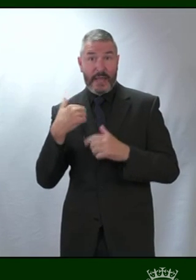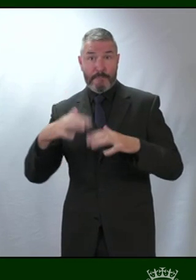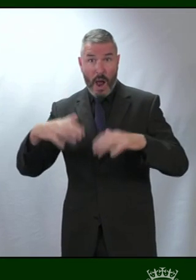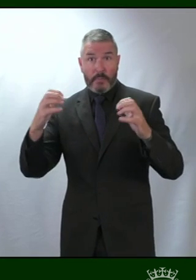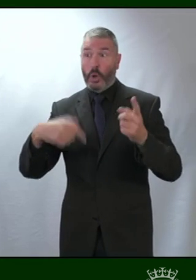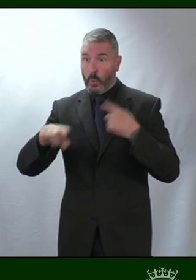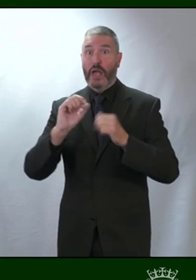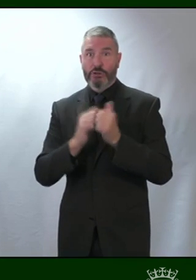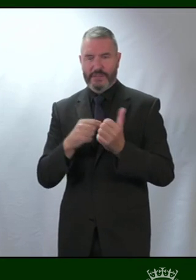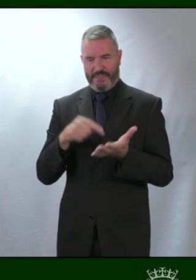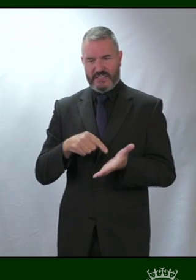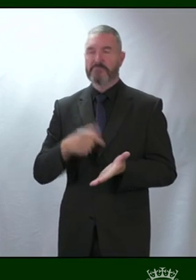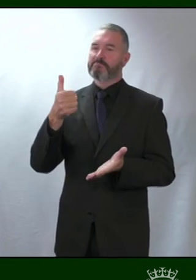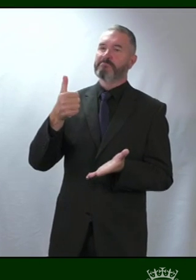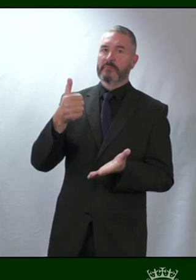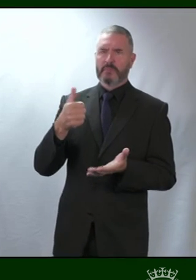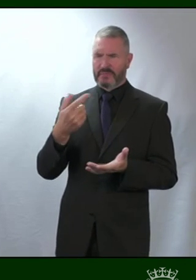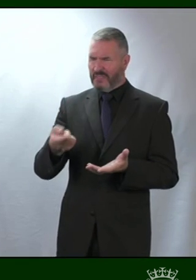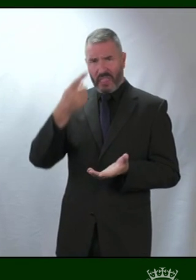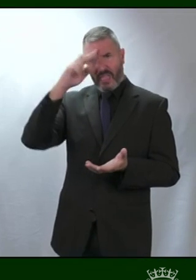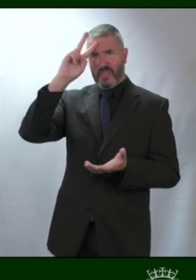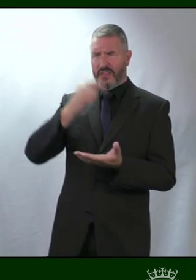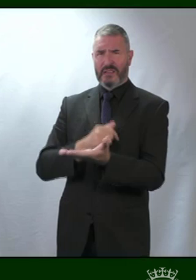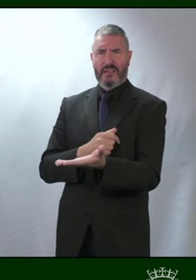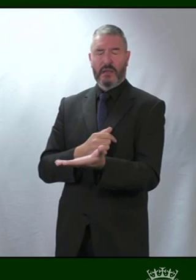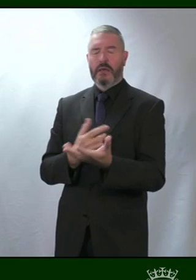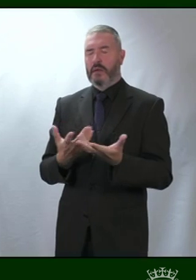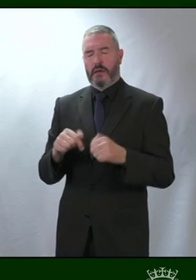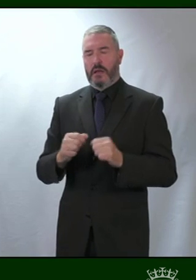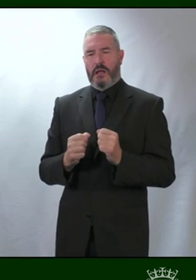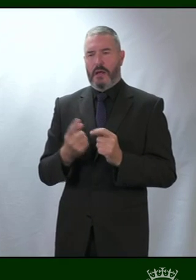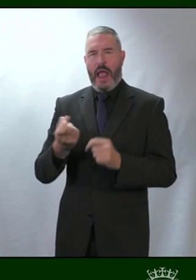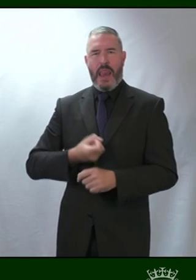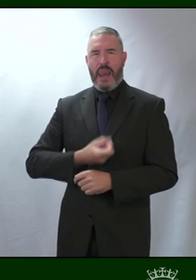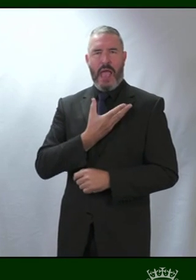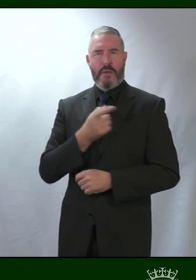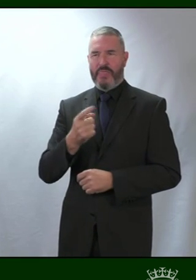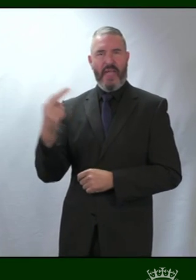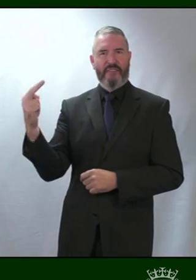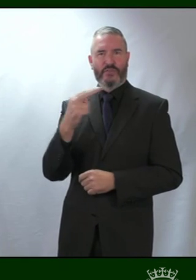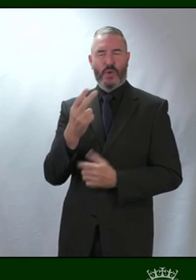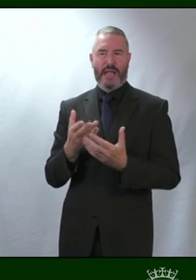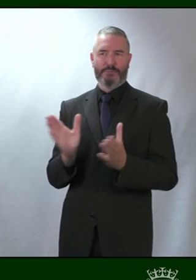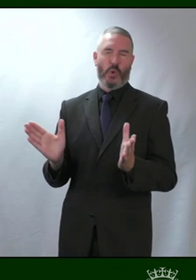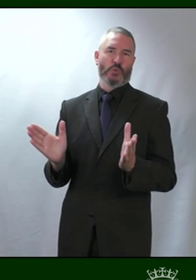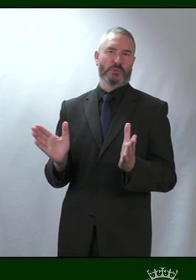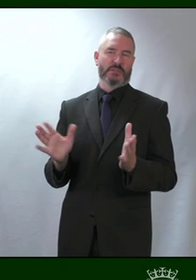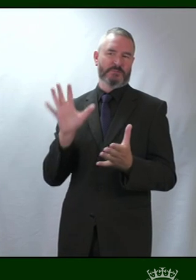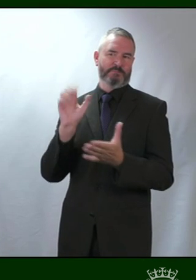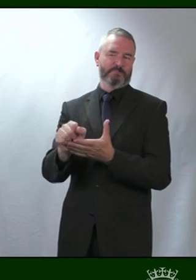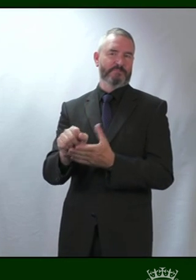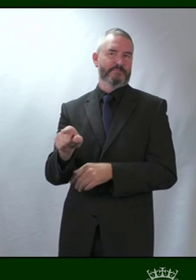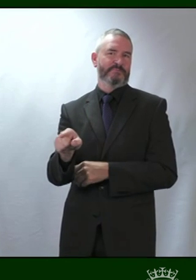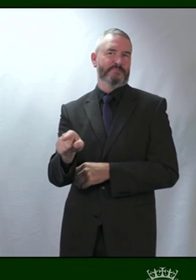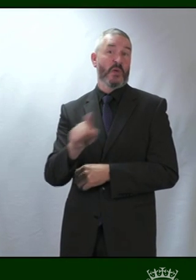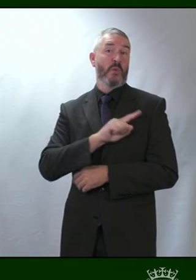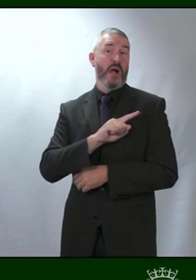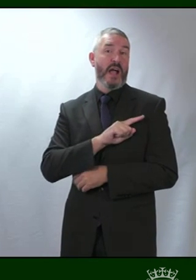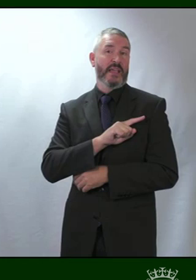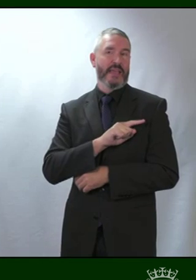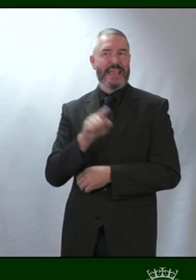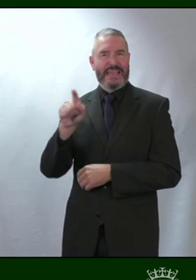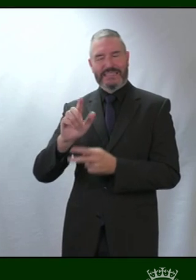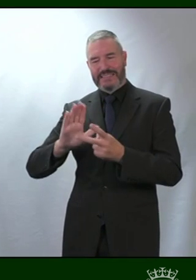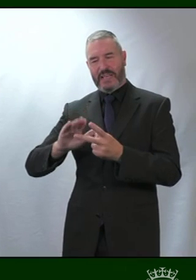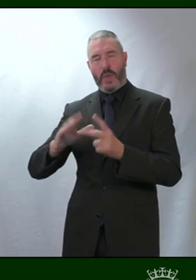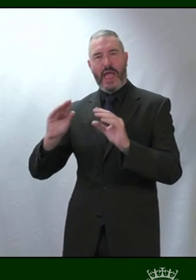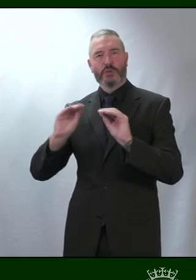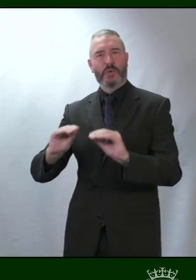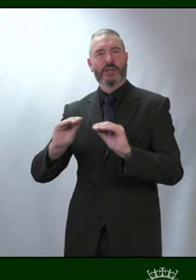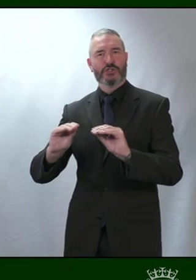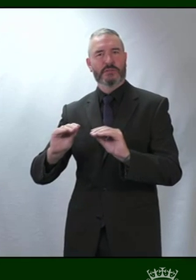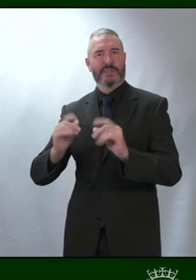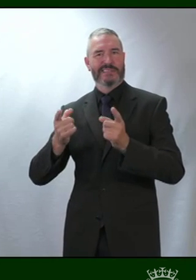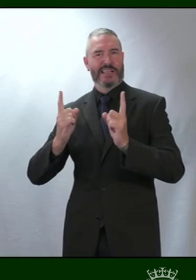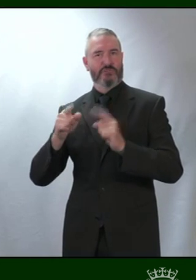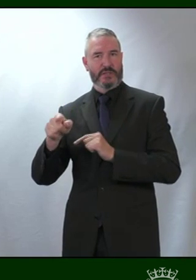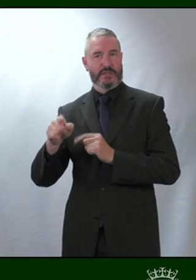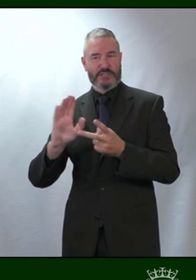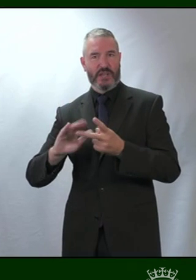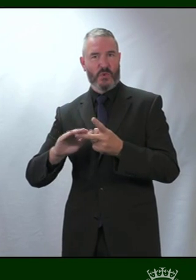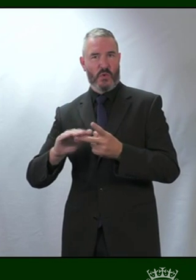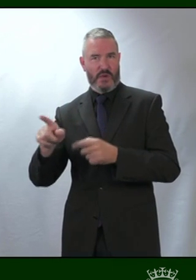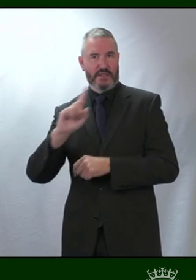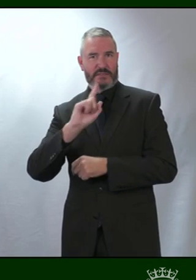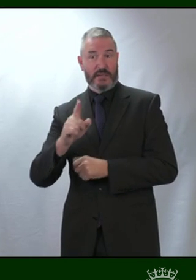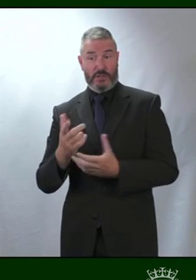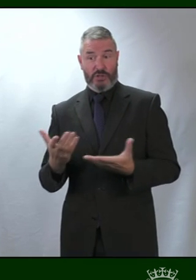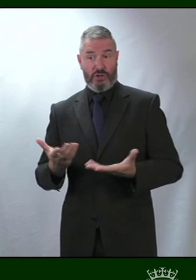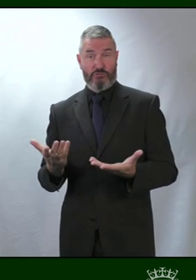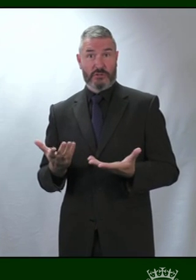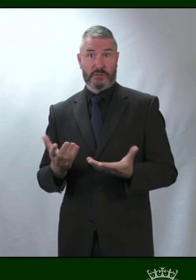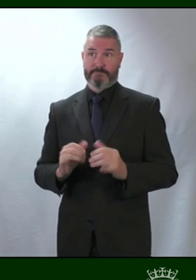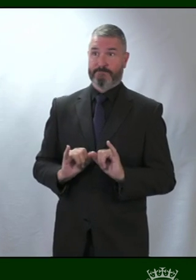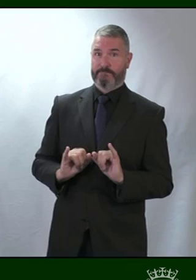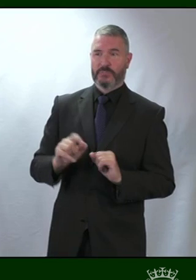The reality of the Opposition position has been exposed—the cat is out of the bag—because the shadow Education Secretary said of the current crisis,